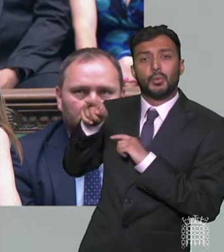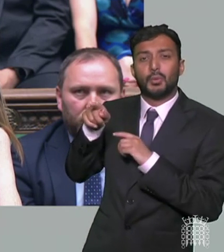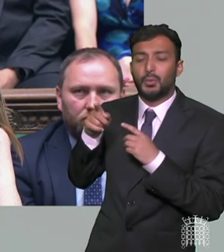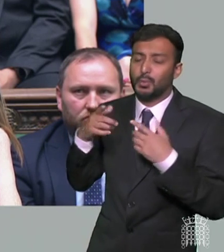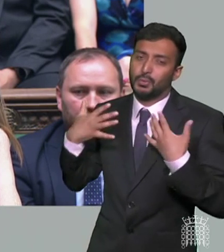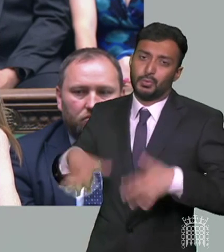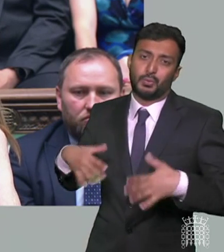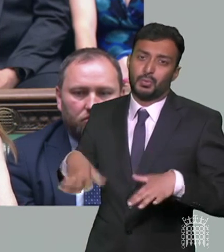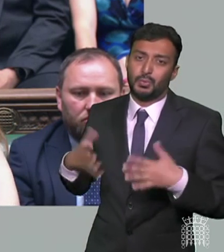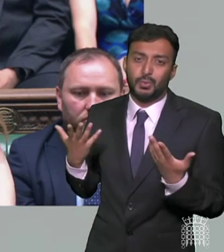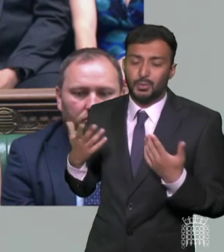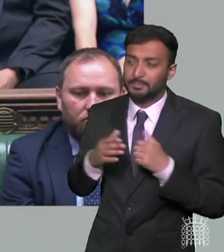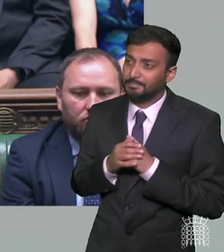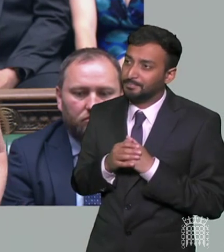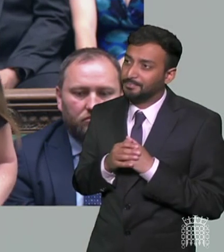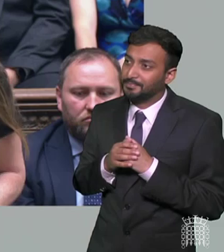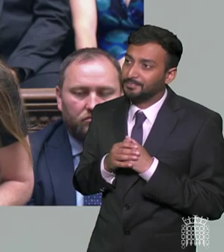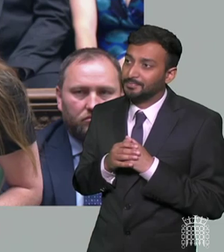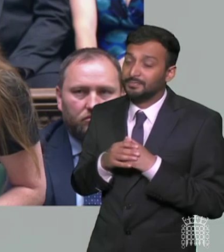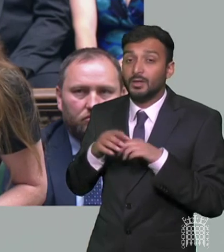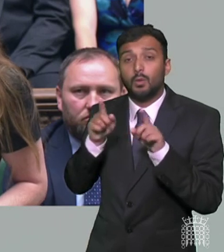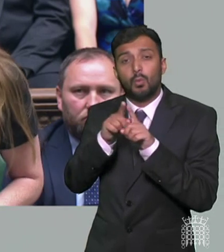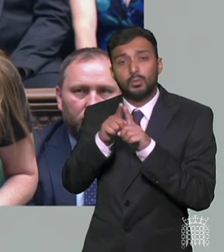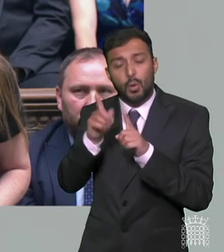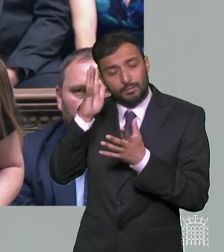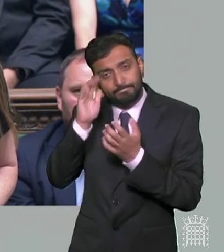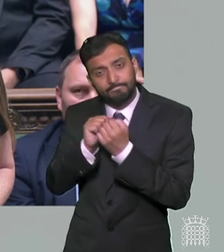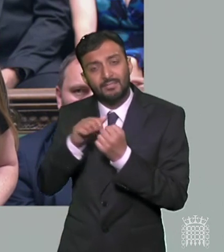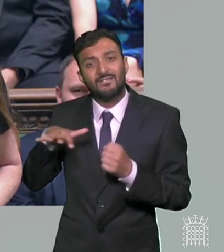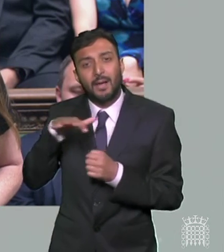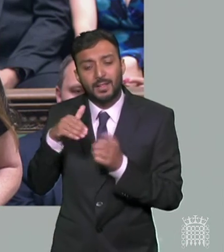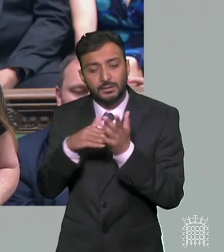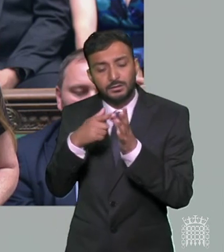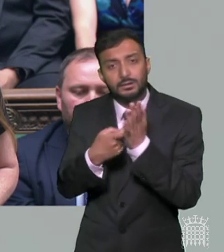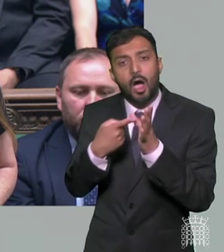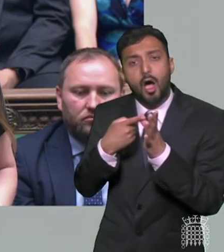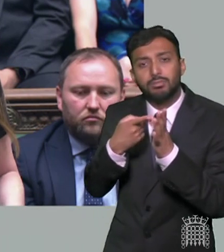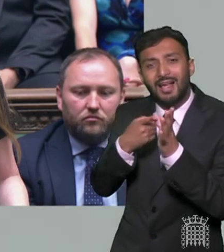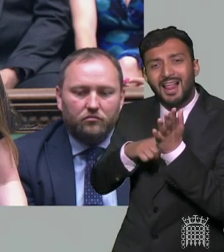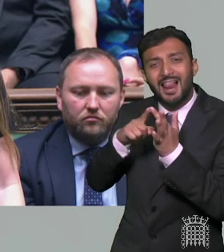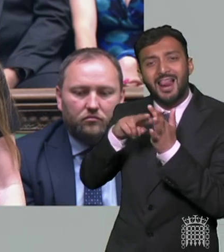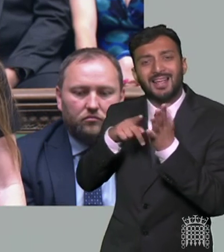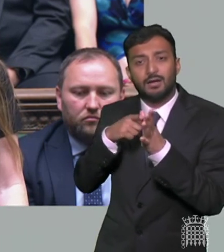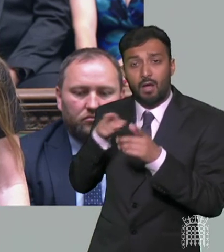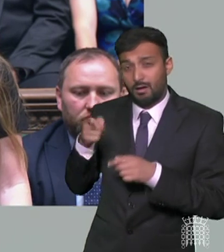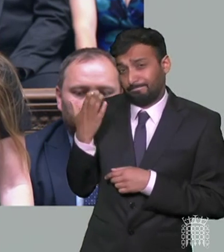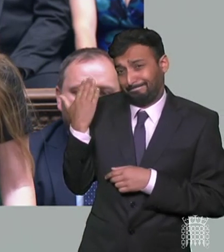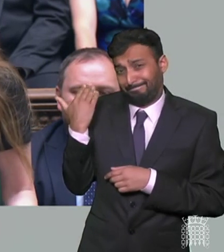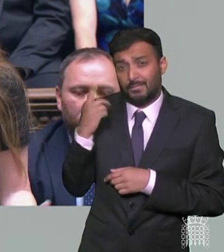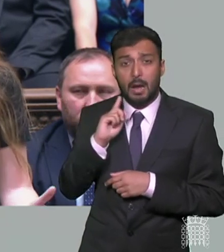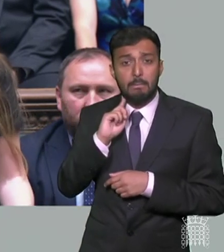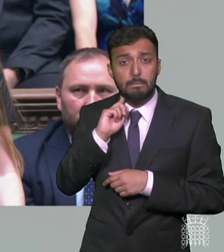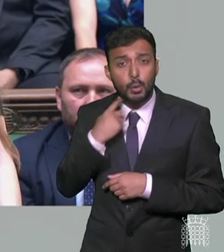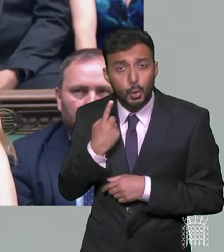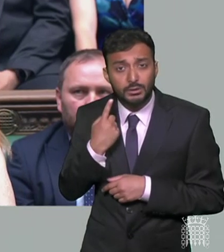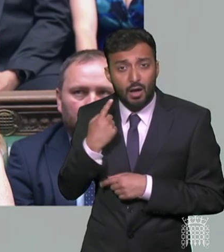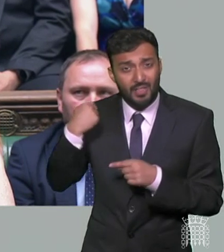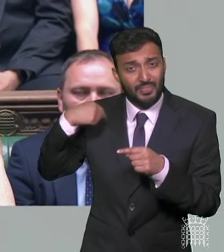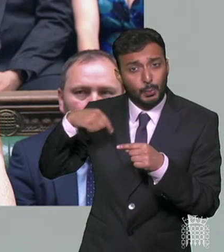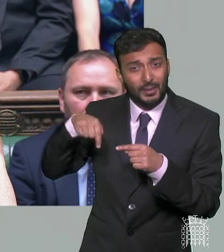I also think of the family of Zara Aleena, who was tragically murdered this week on the streets of Ilford.